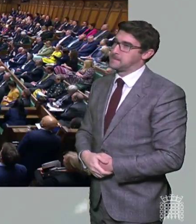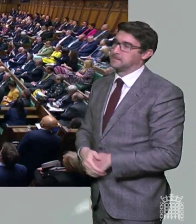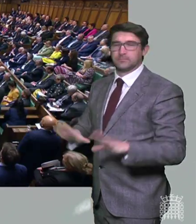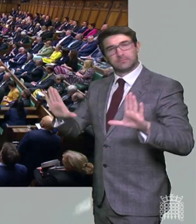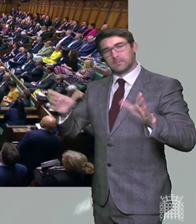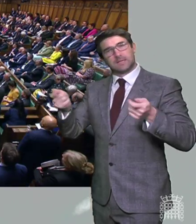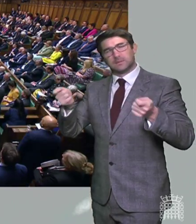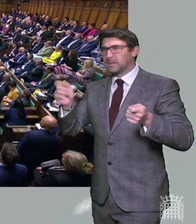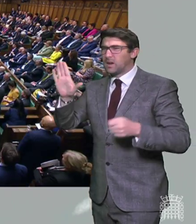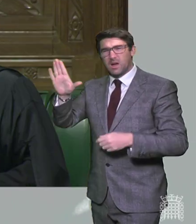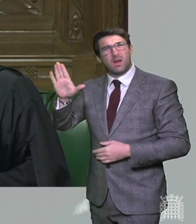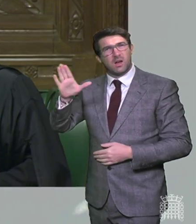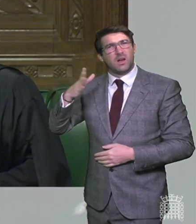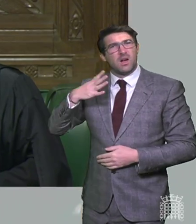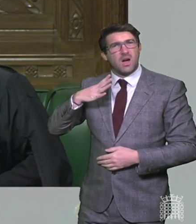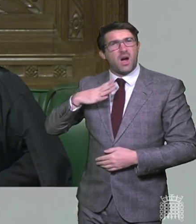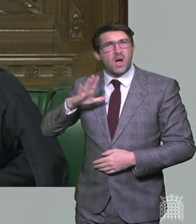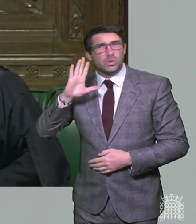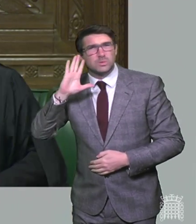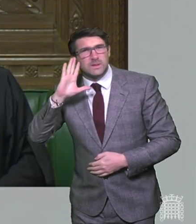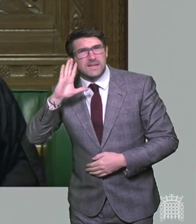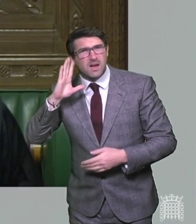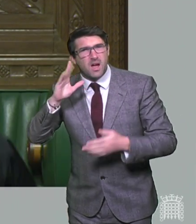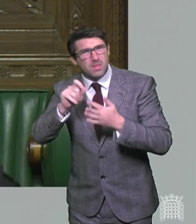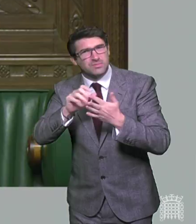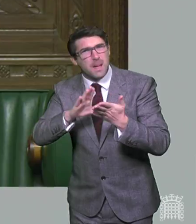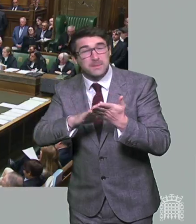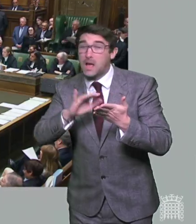Order. I want to hear the Prime Minister. I am sorry if her own party doesn’t, but I certainly do.